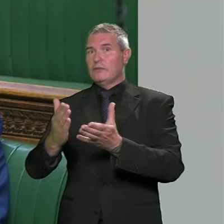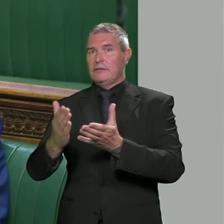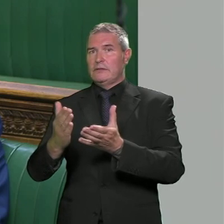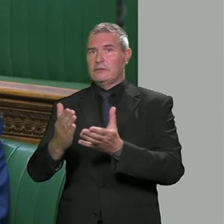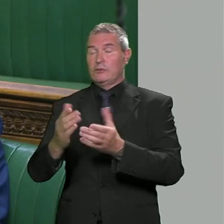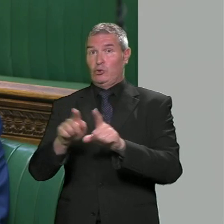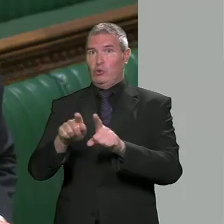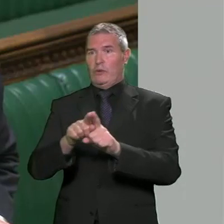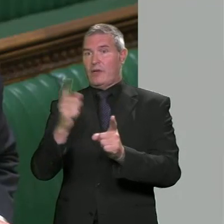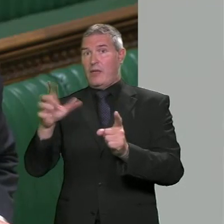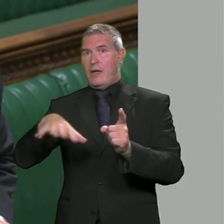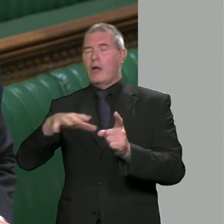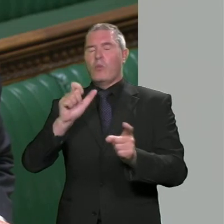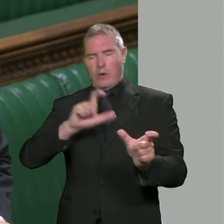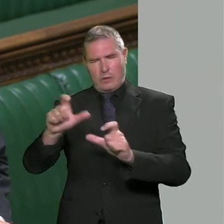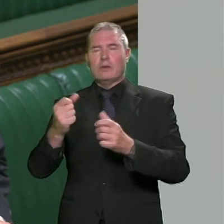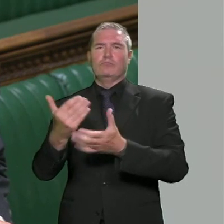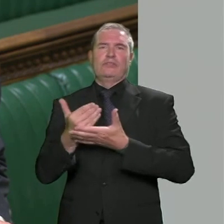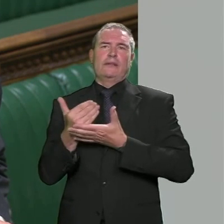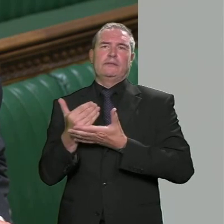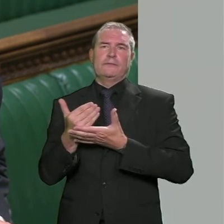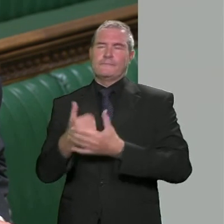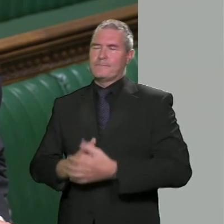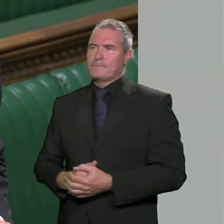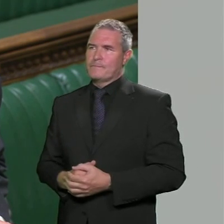the future of services at Mount Vernon is also protected.